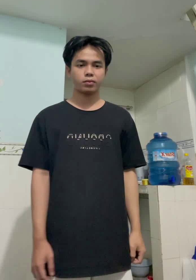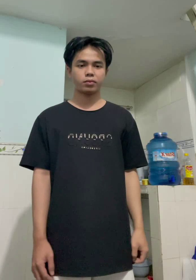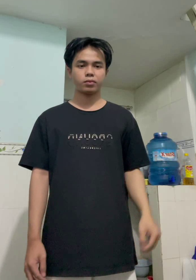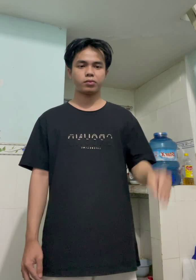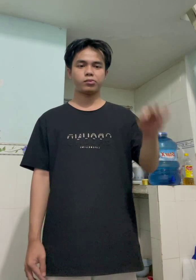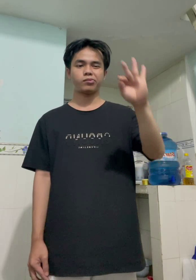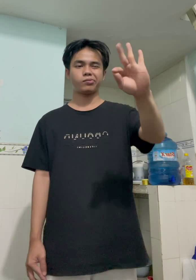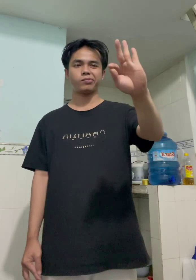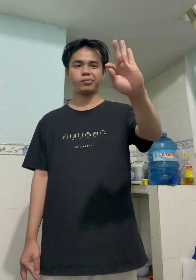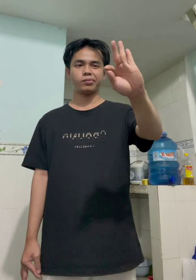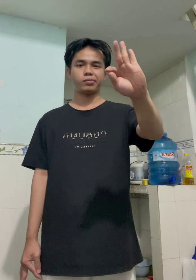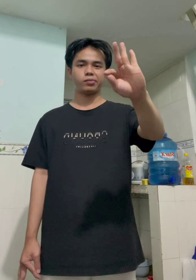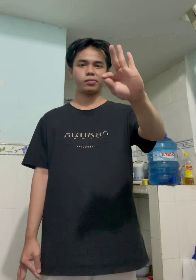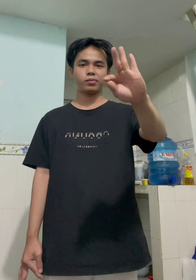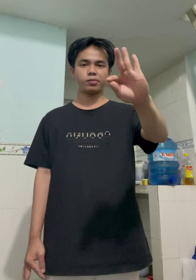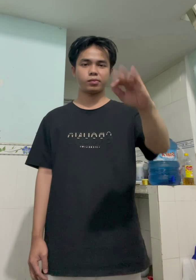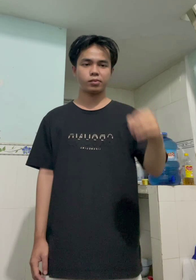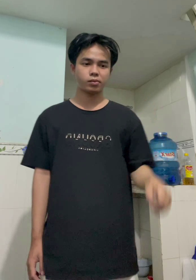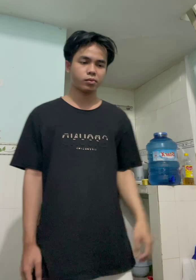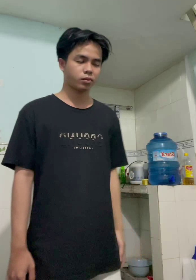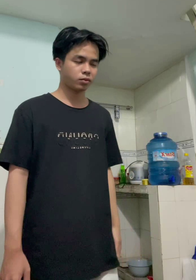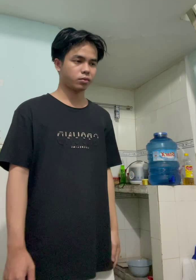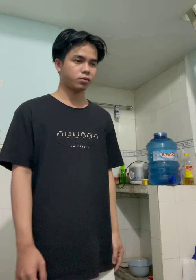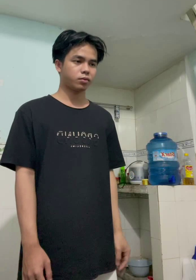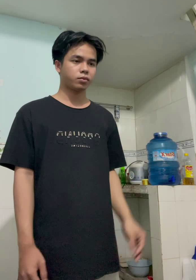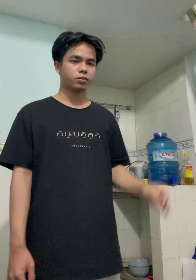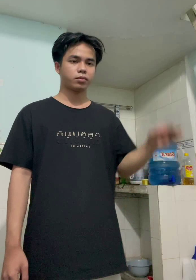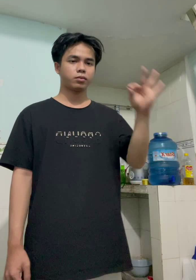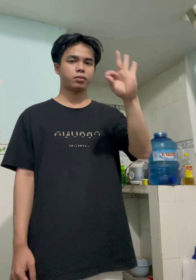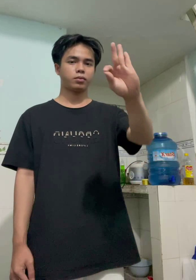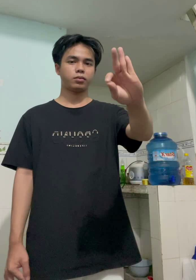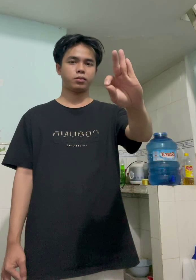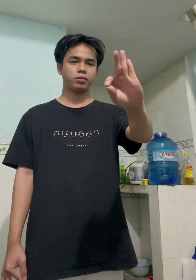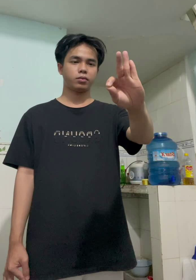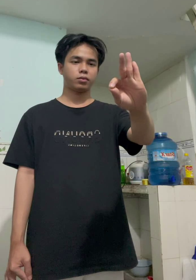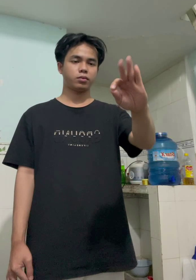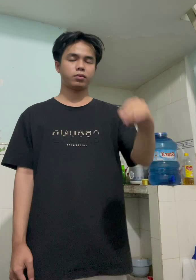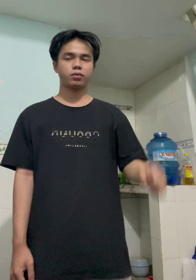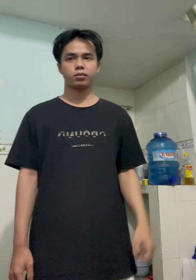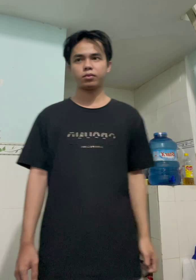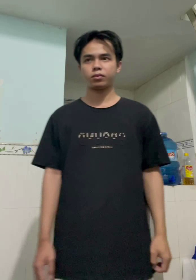t